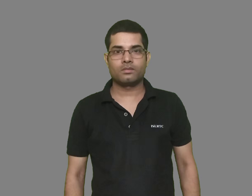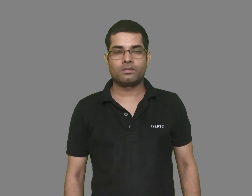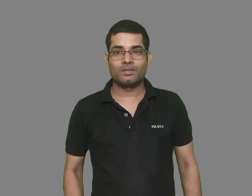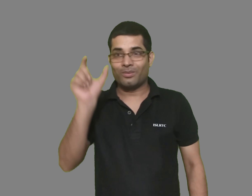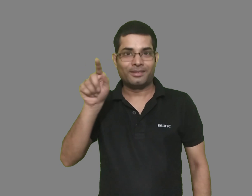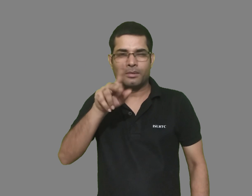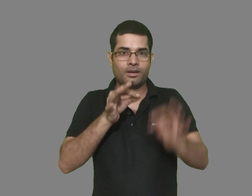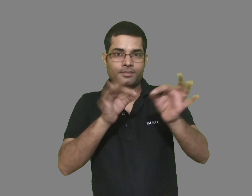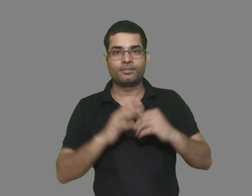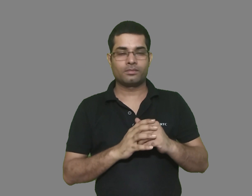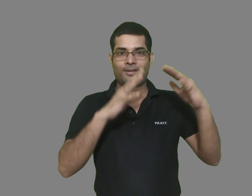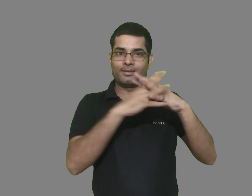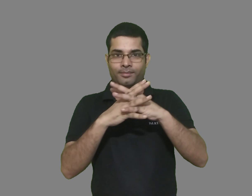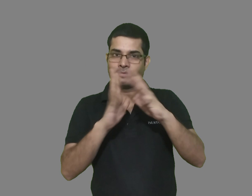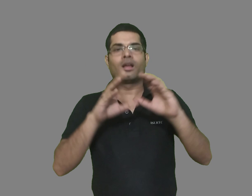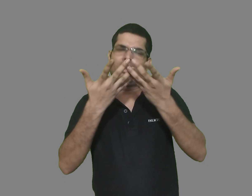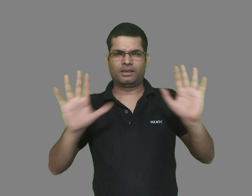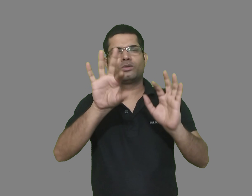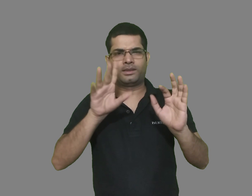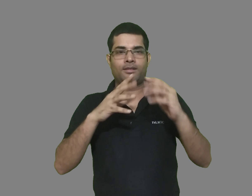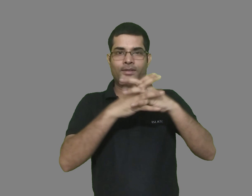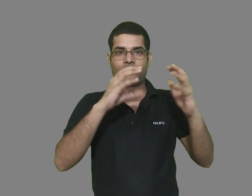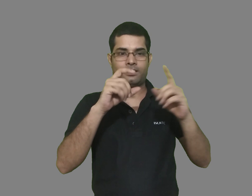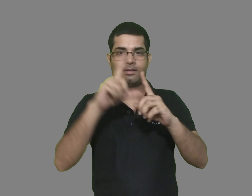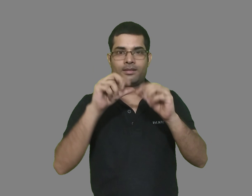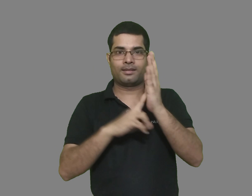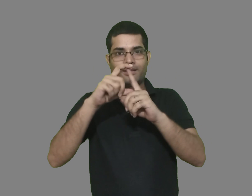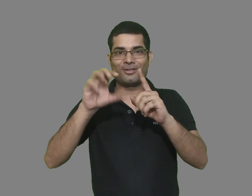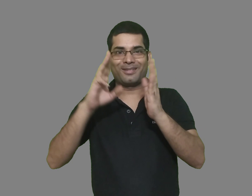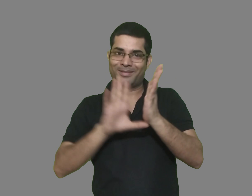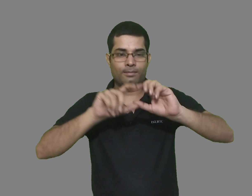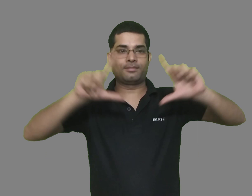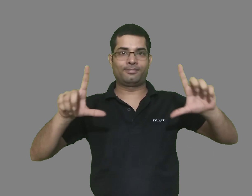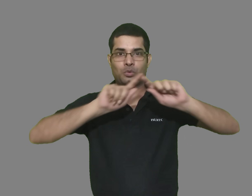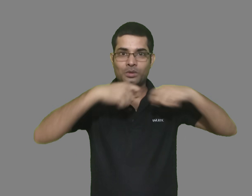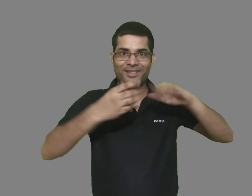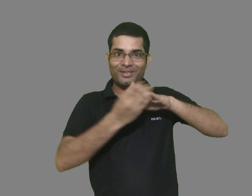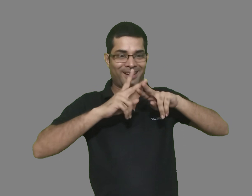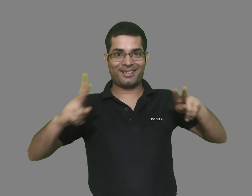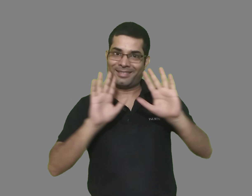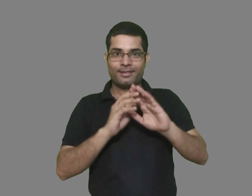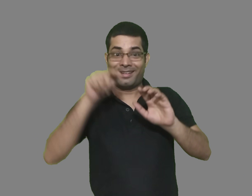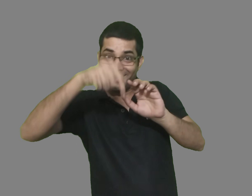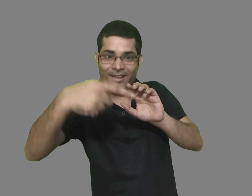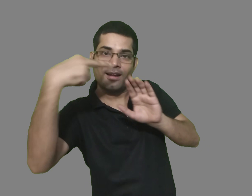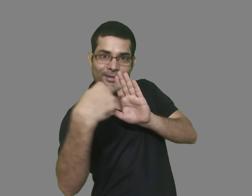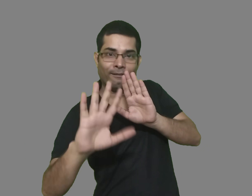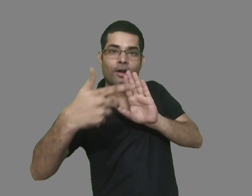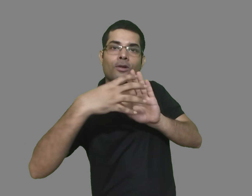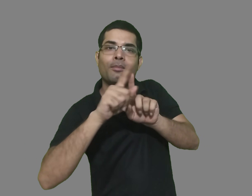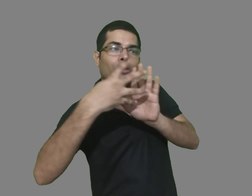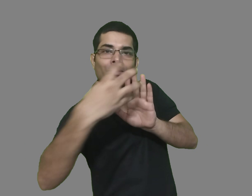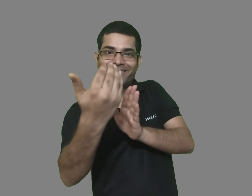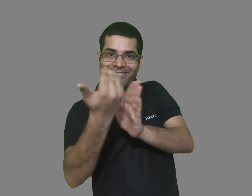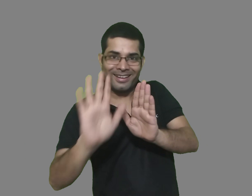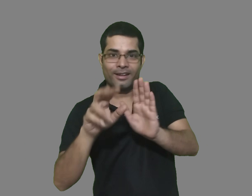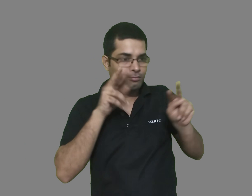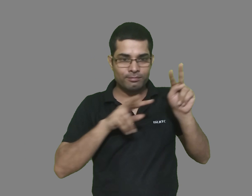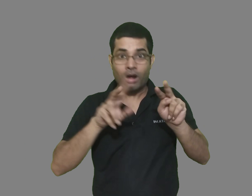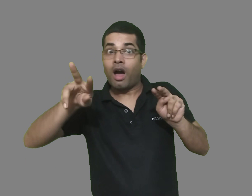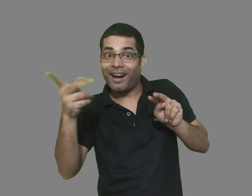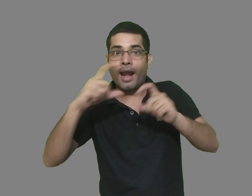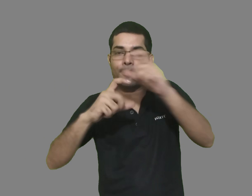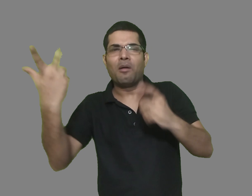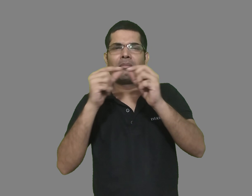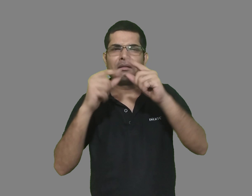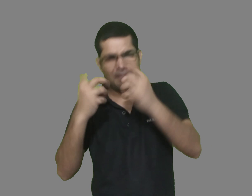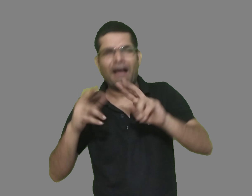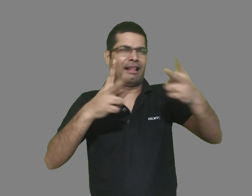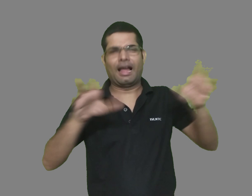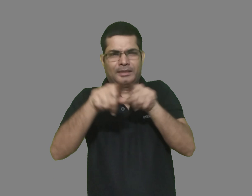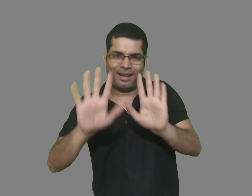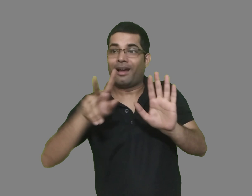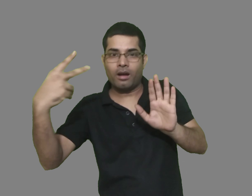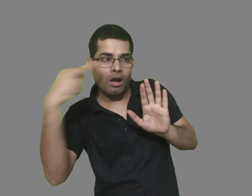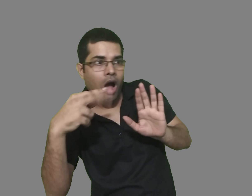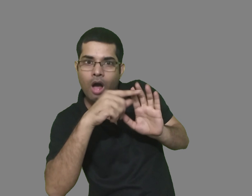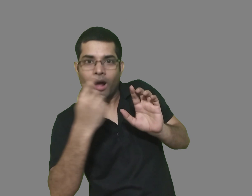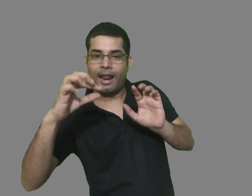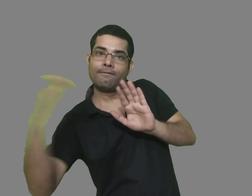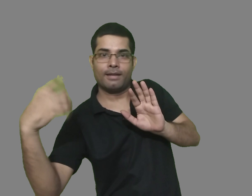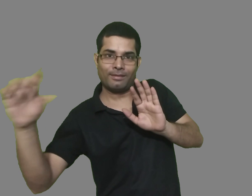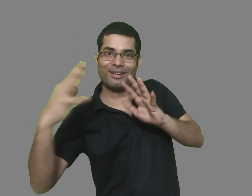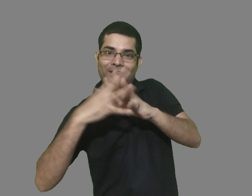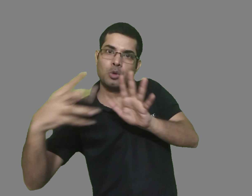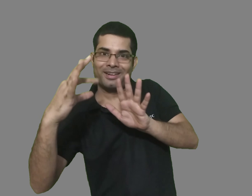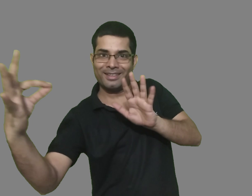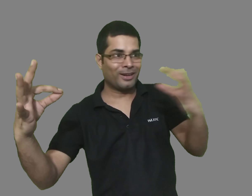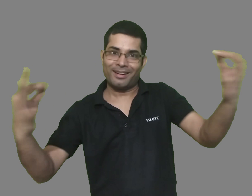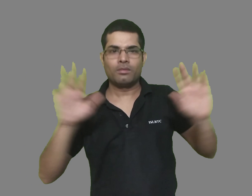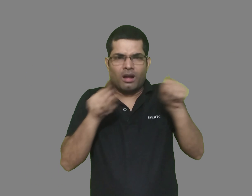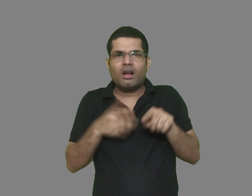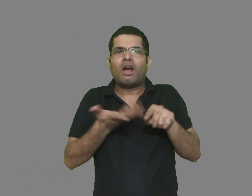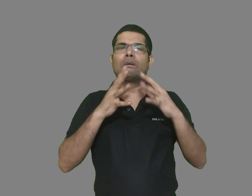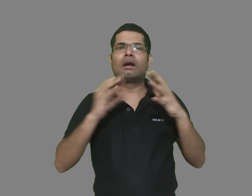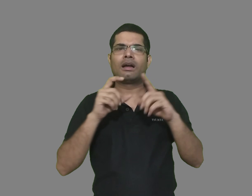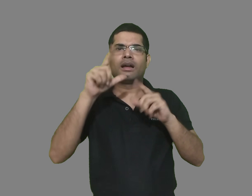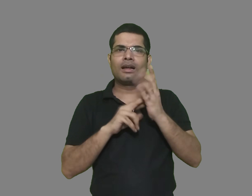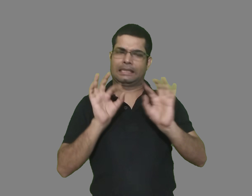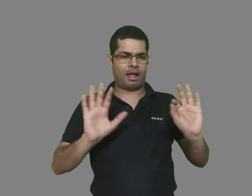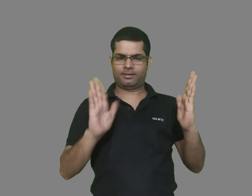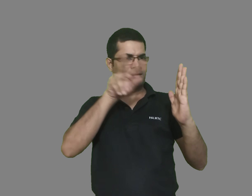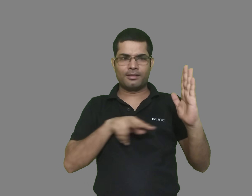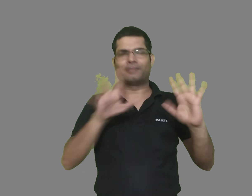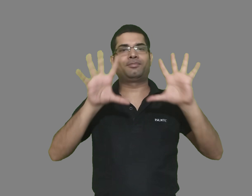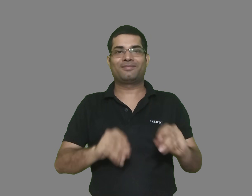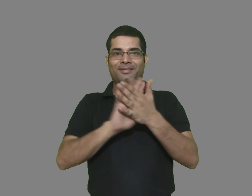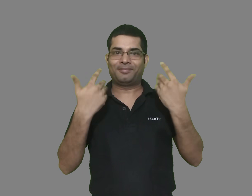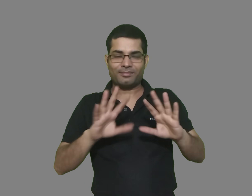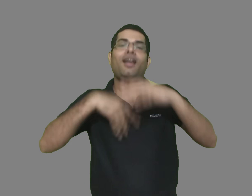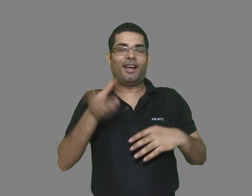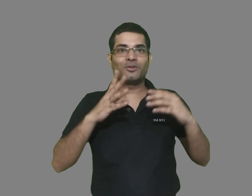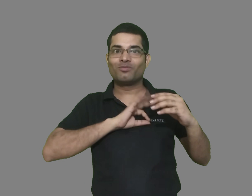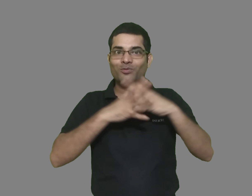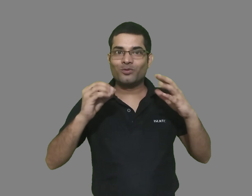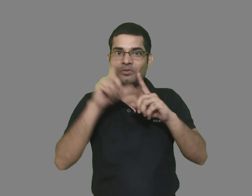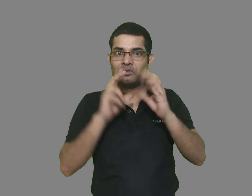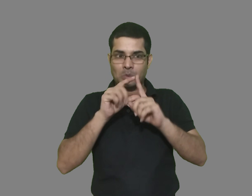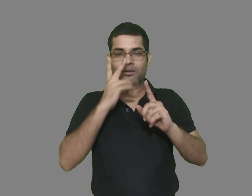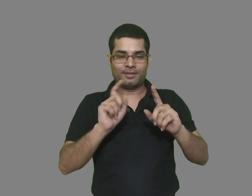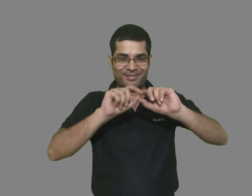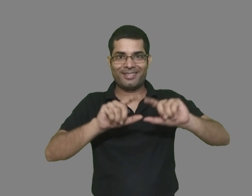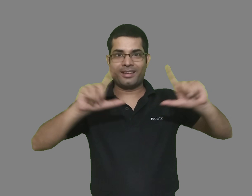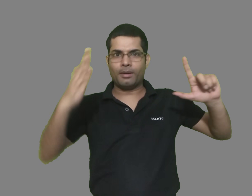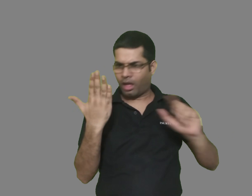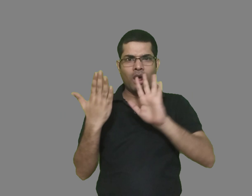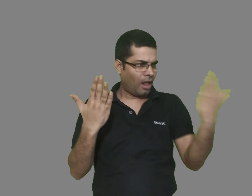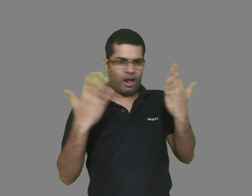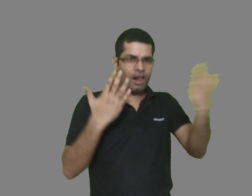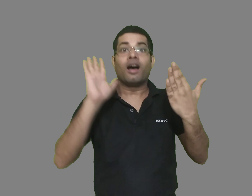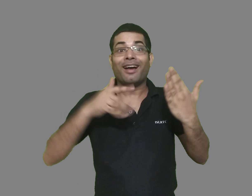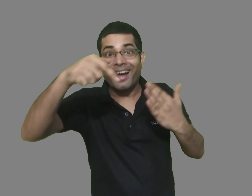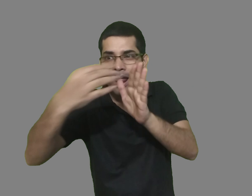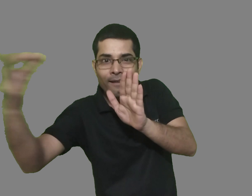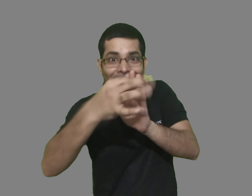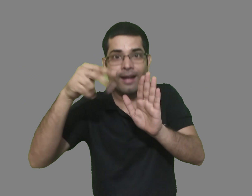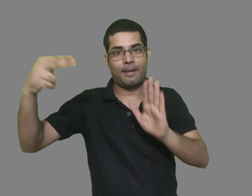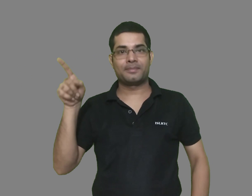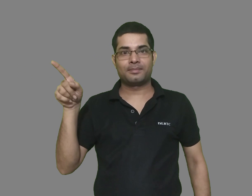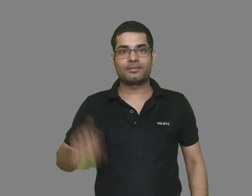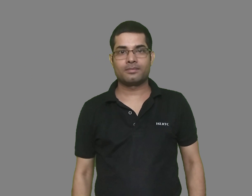Third Party Cookies